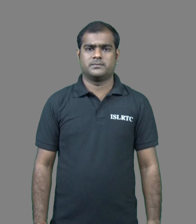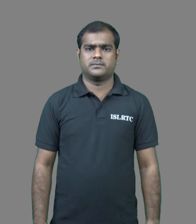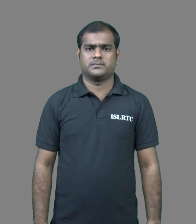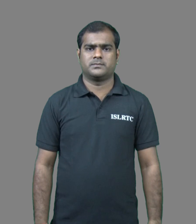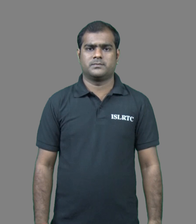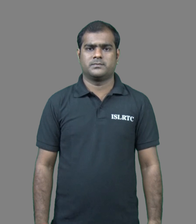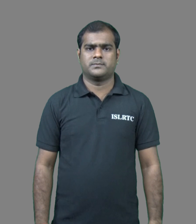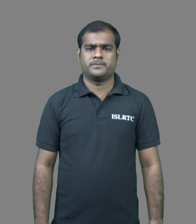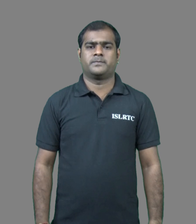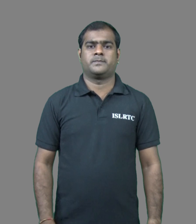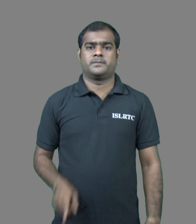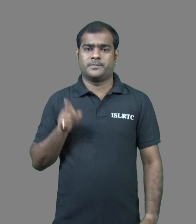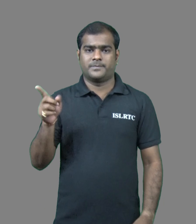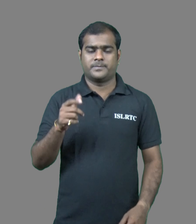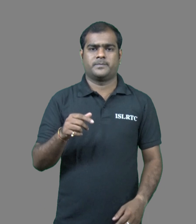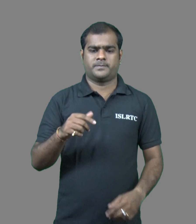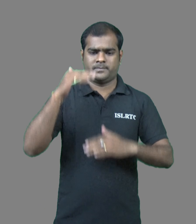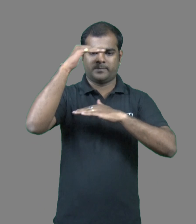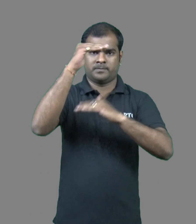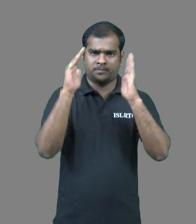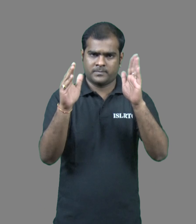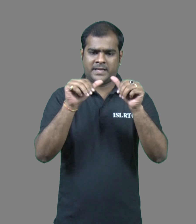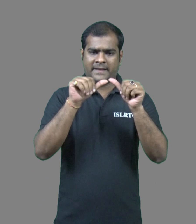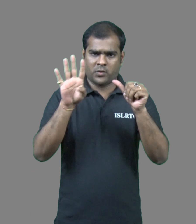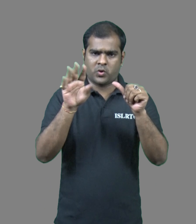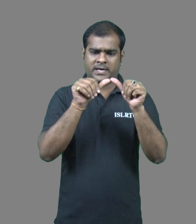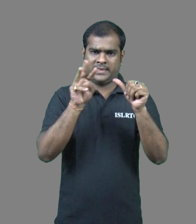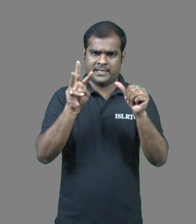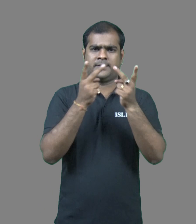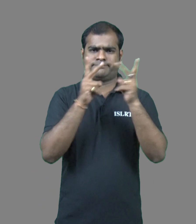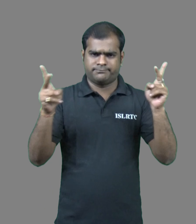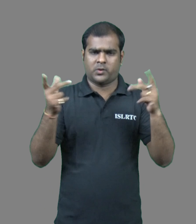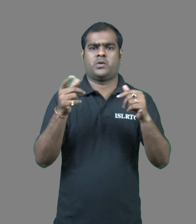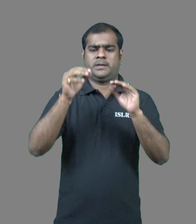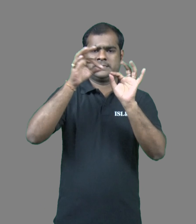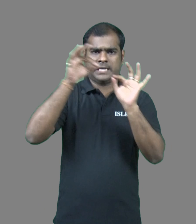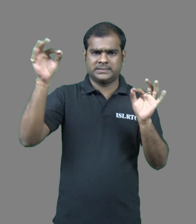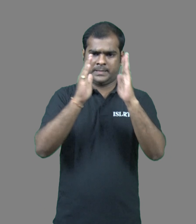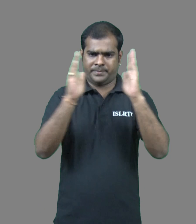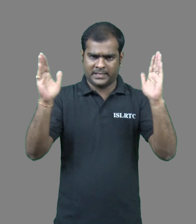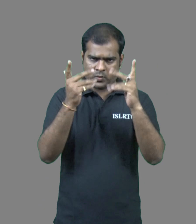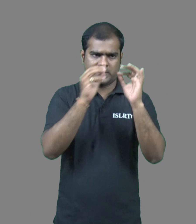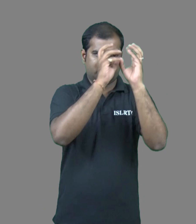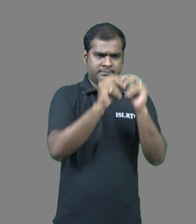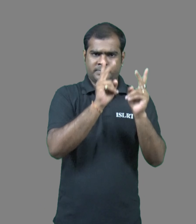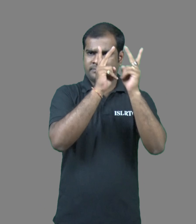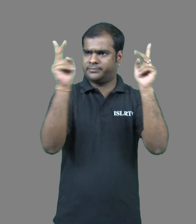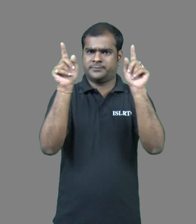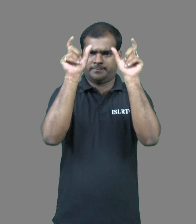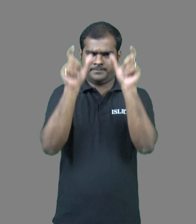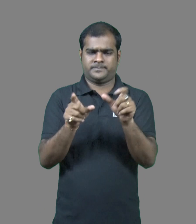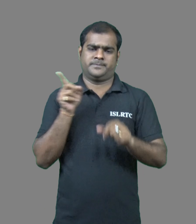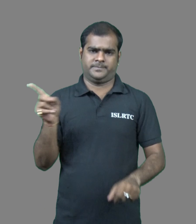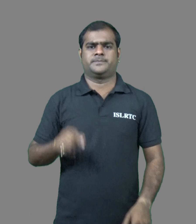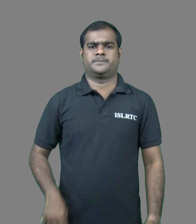Page Layout